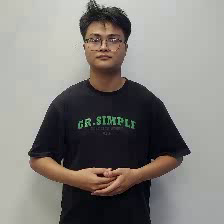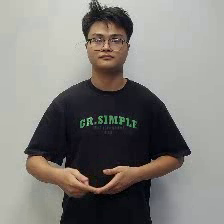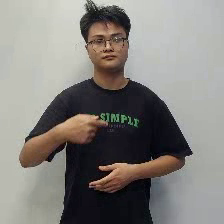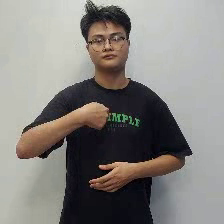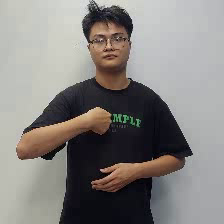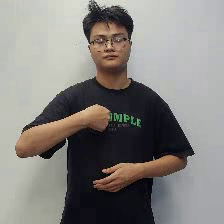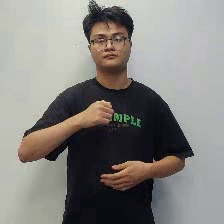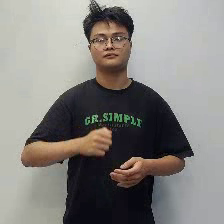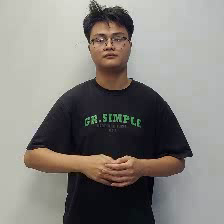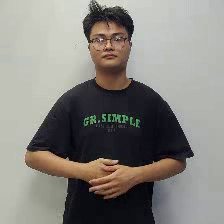Tôi